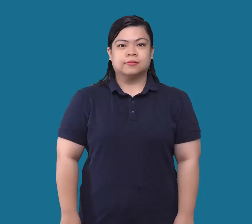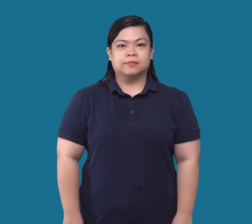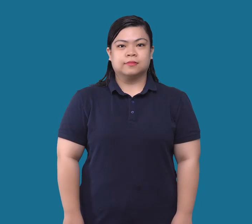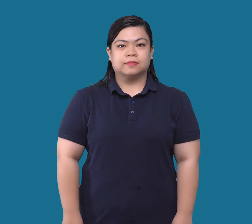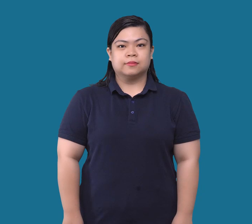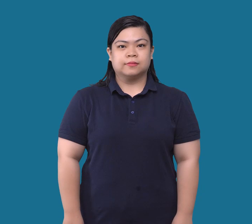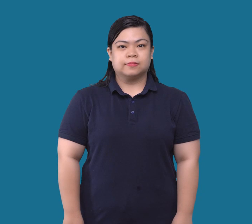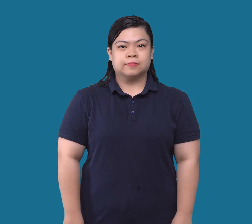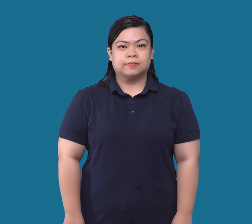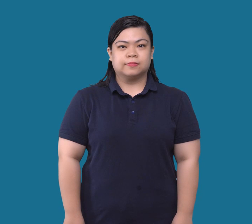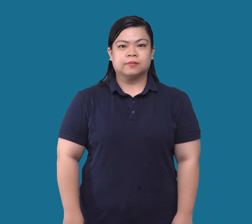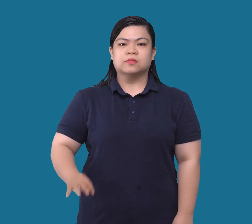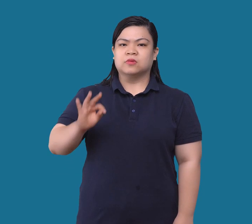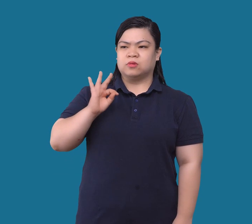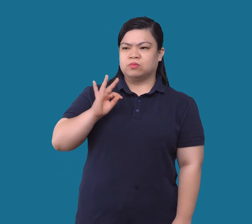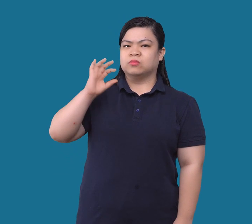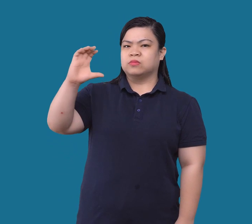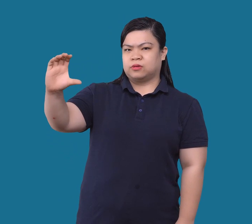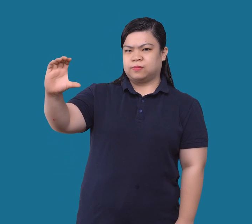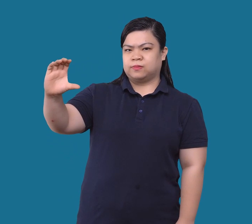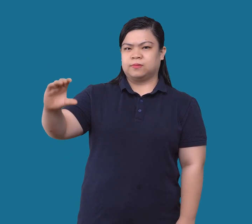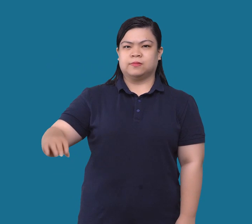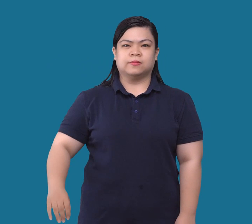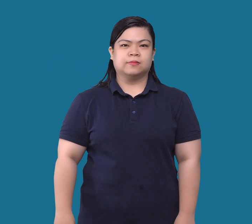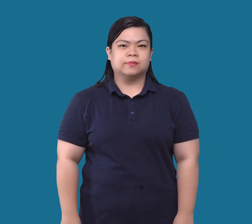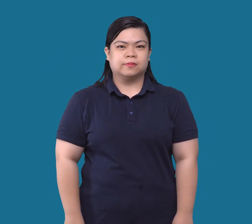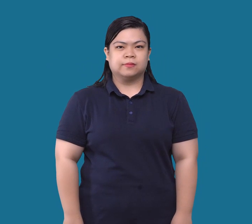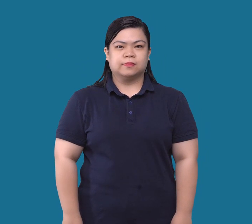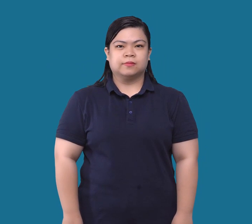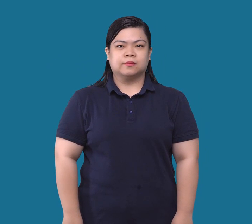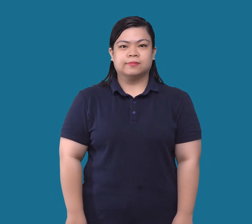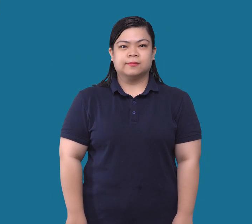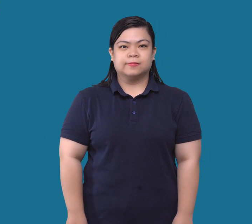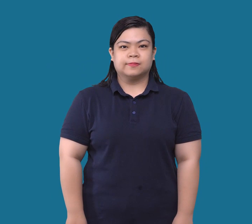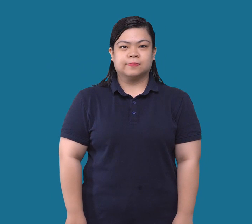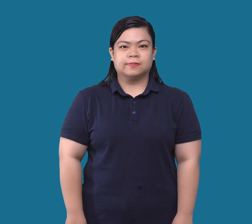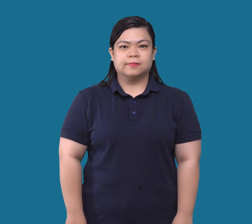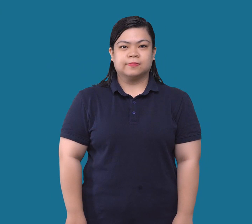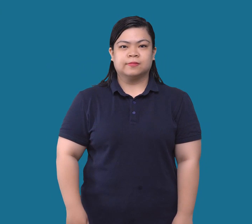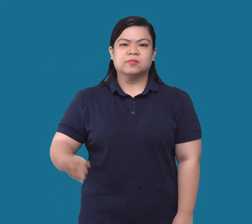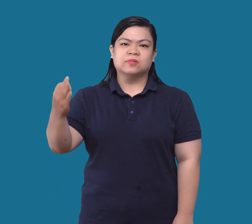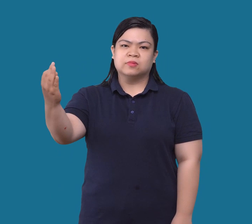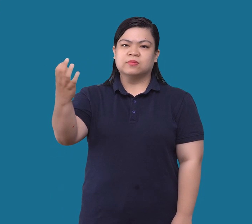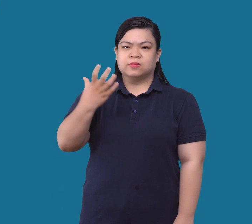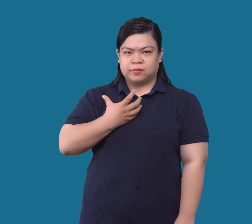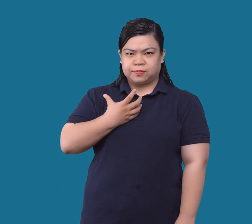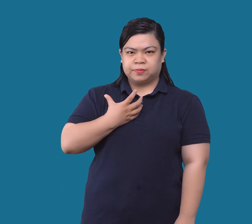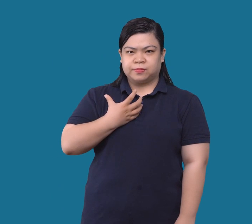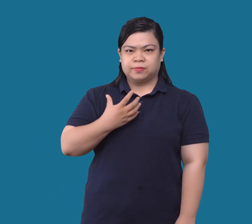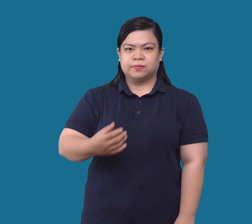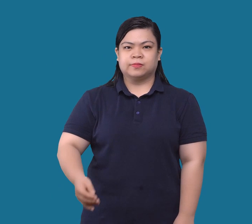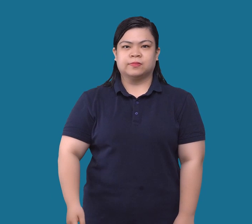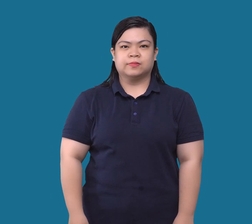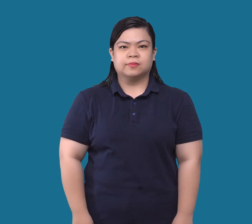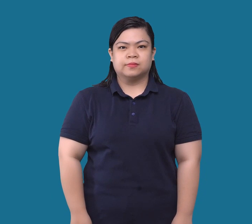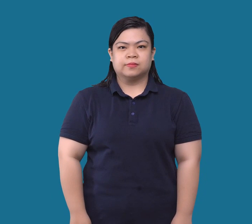thông cảm